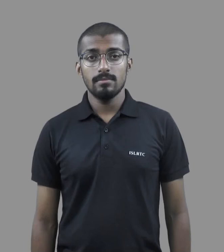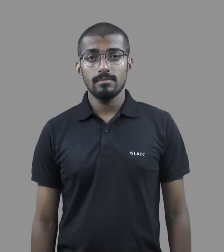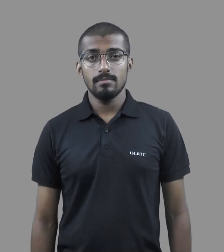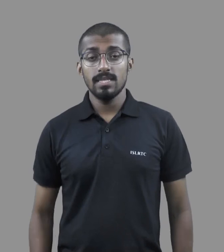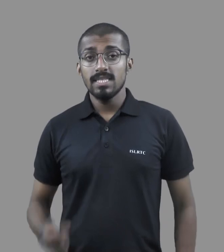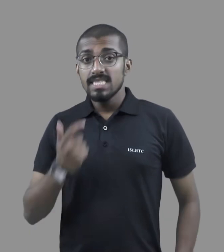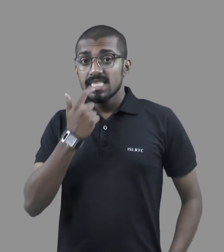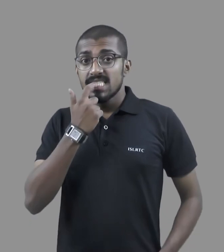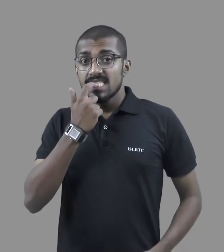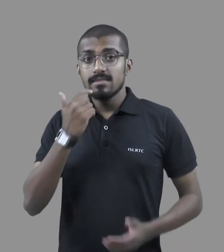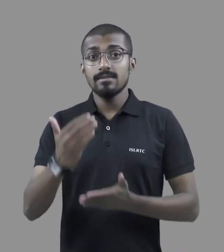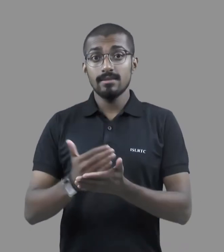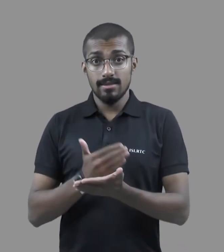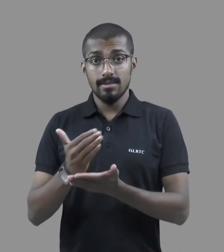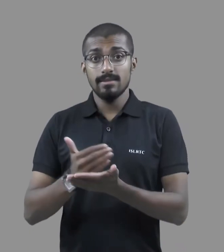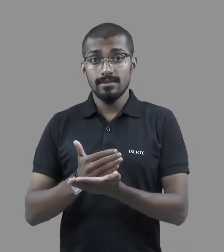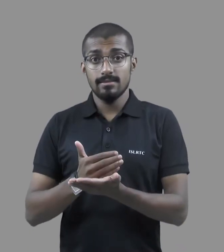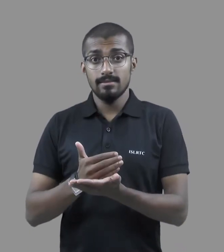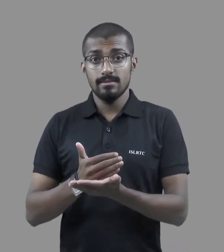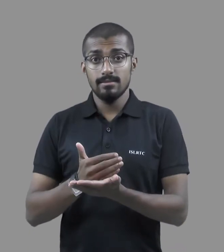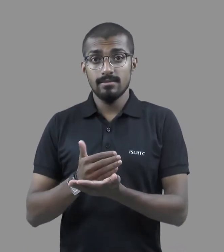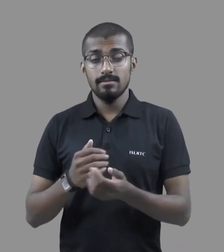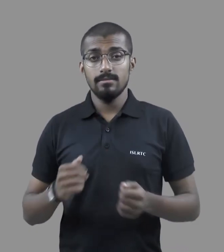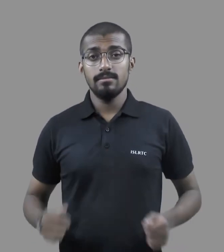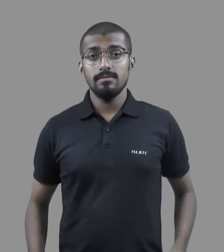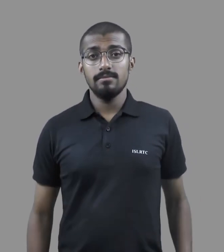Curd